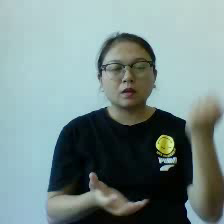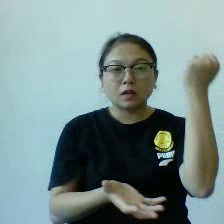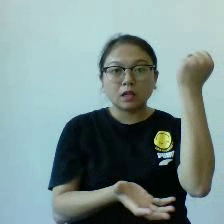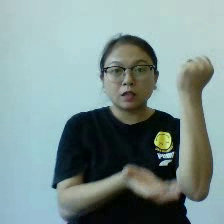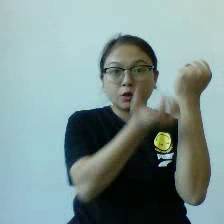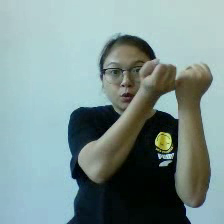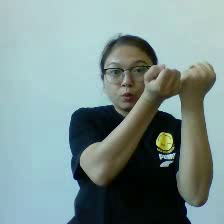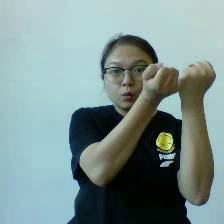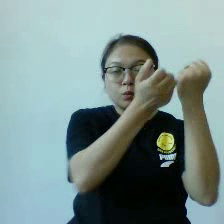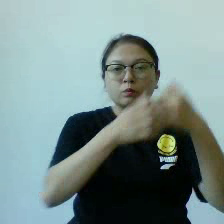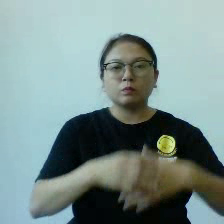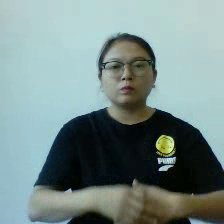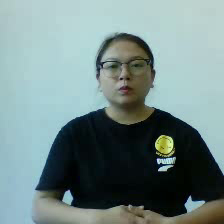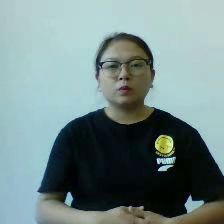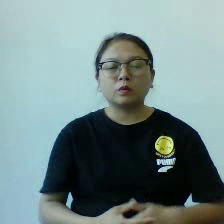Cứu